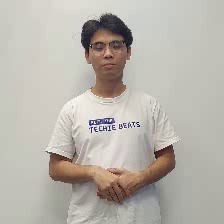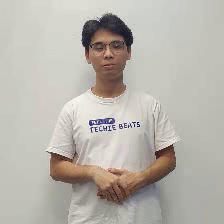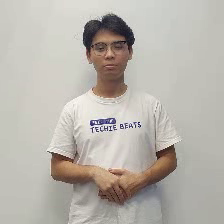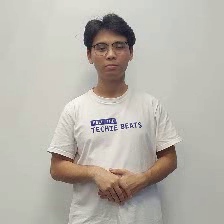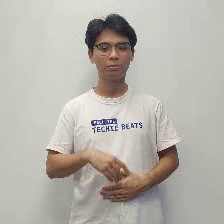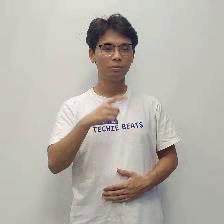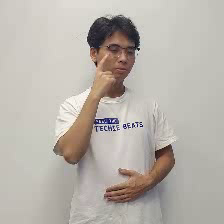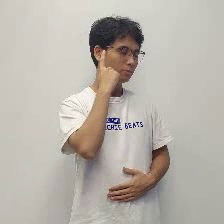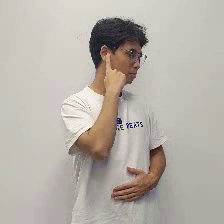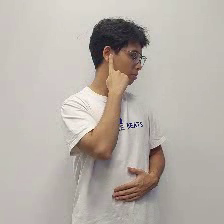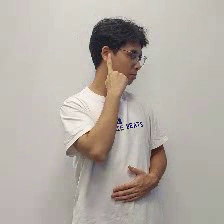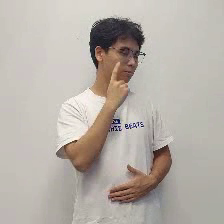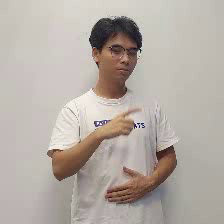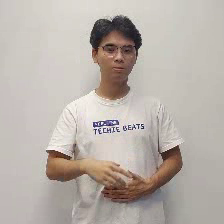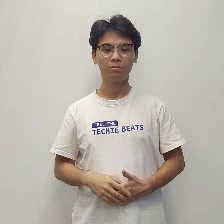Nghe